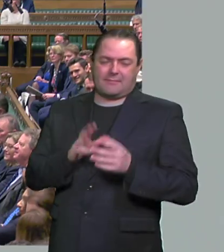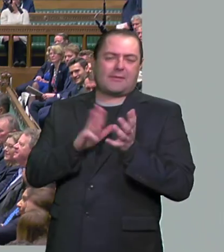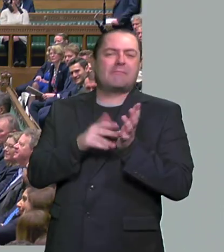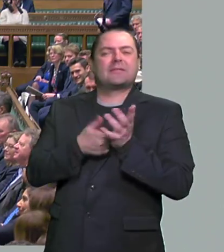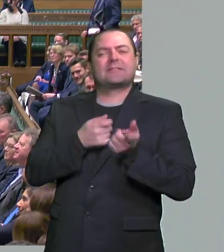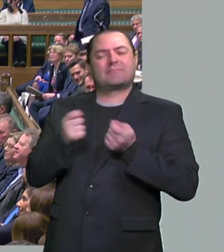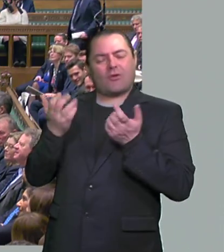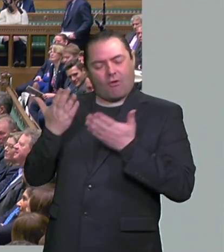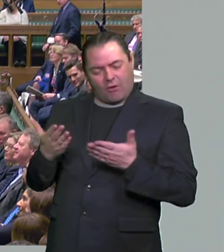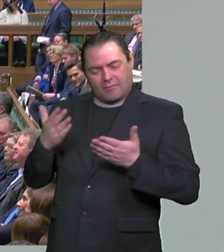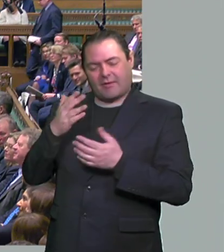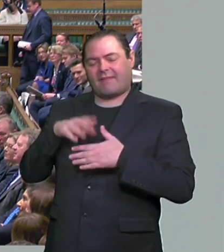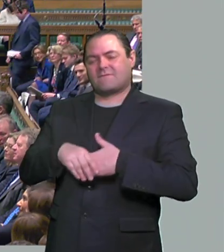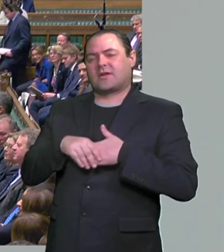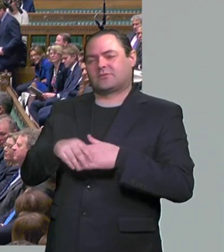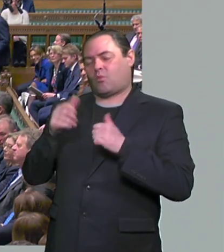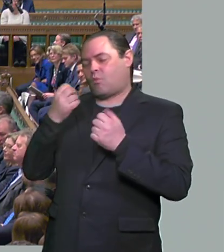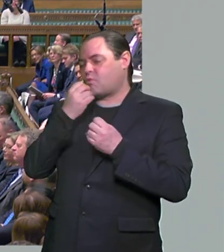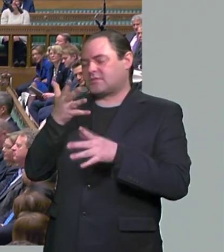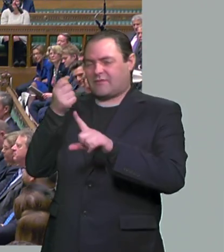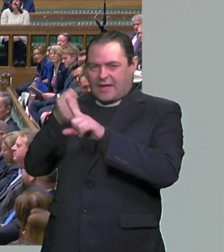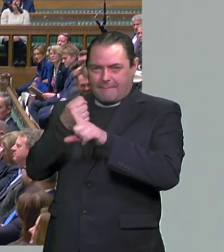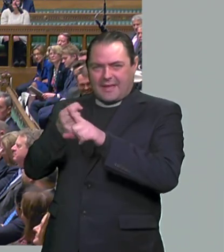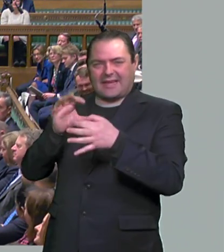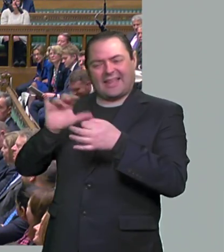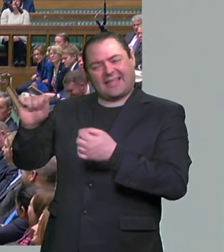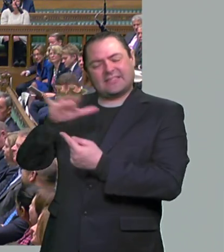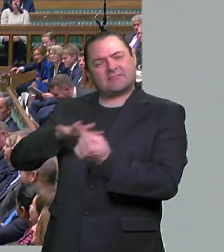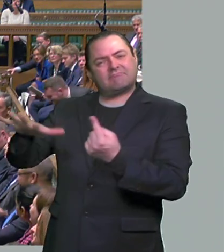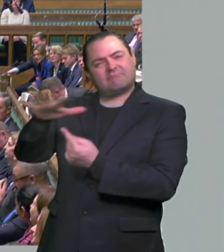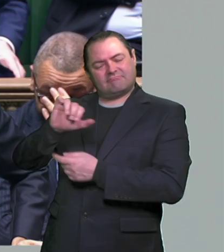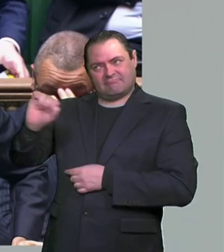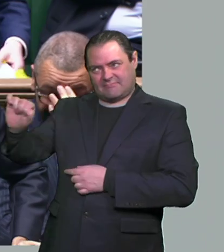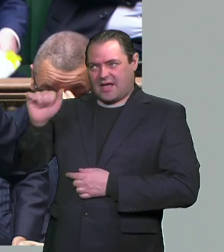My honourable Friend is a fantastic campaigner and advocate for his constituents.